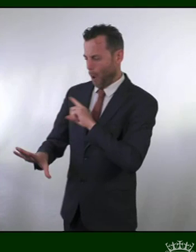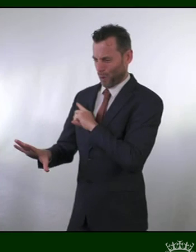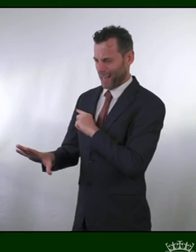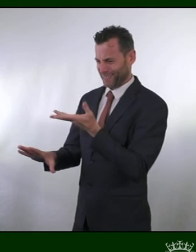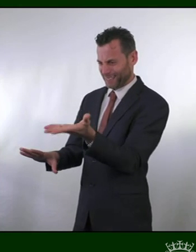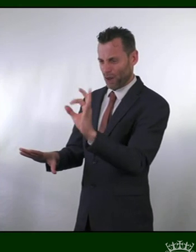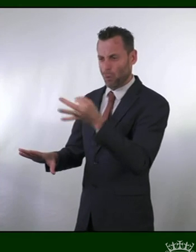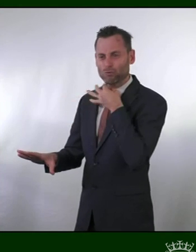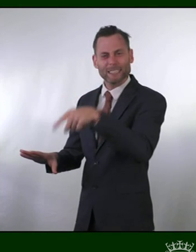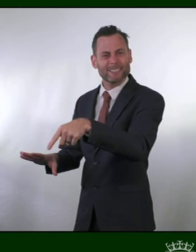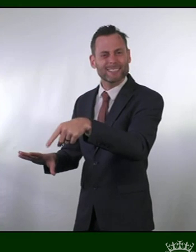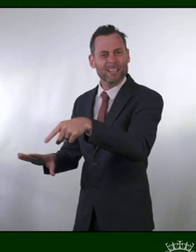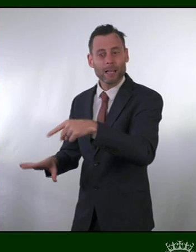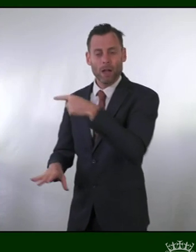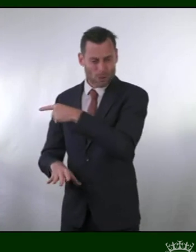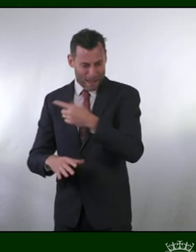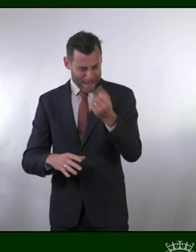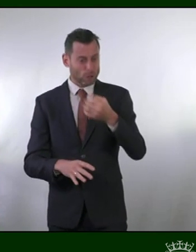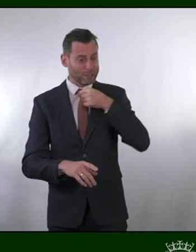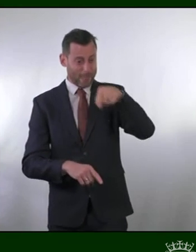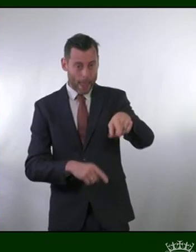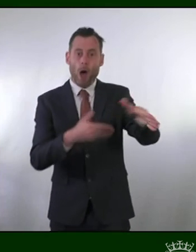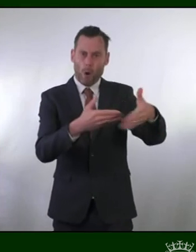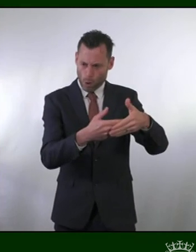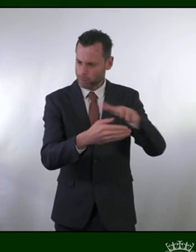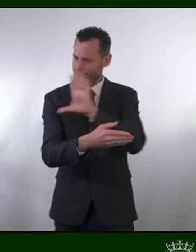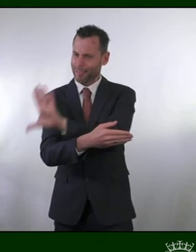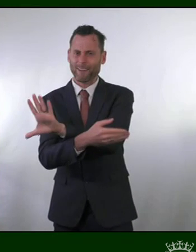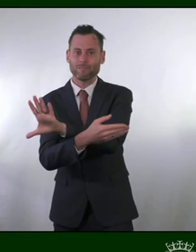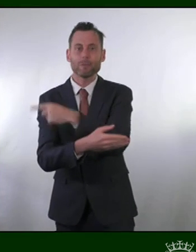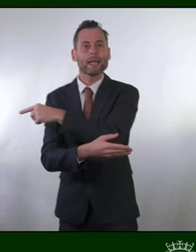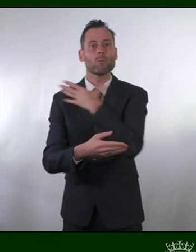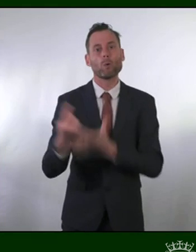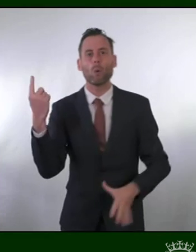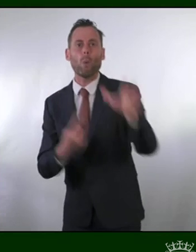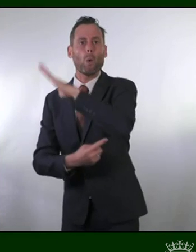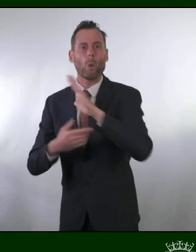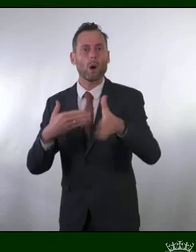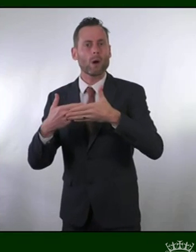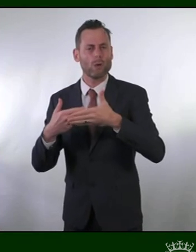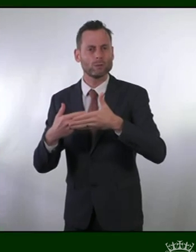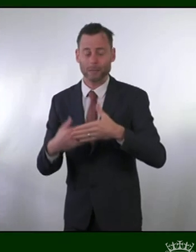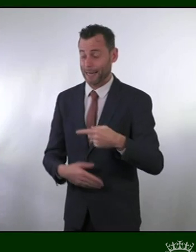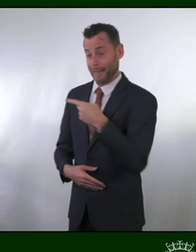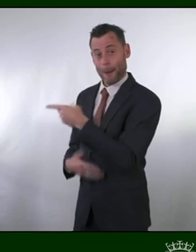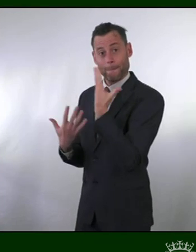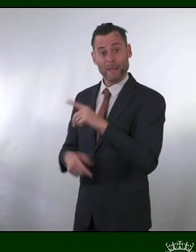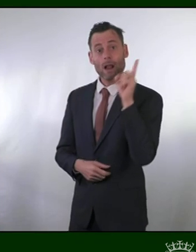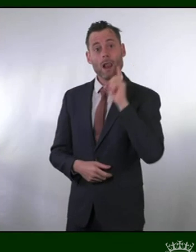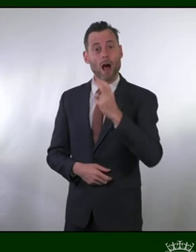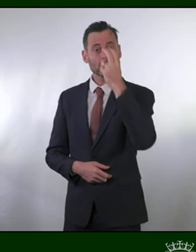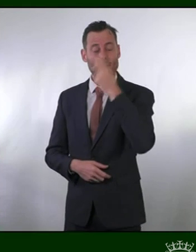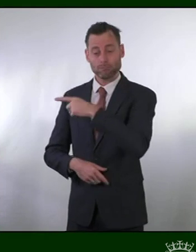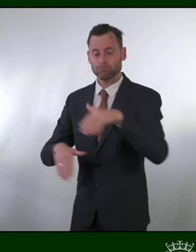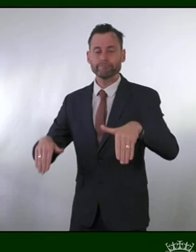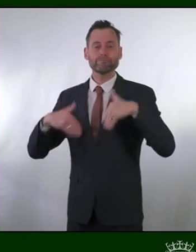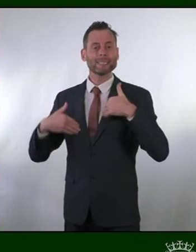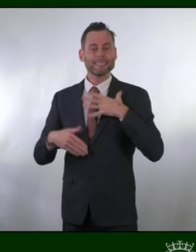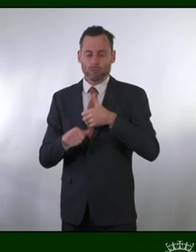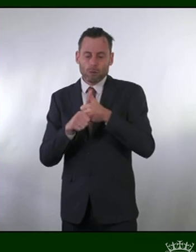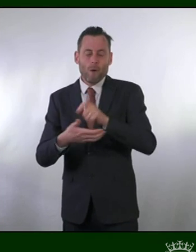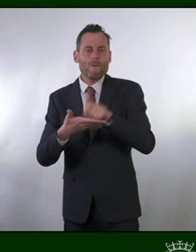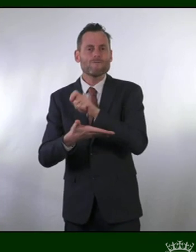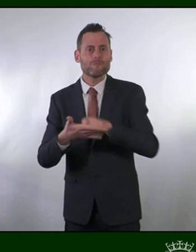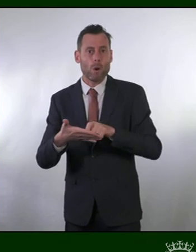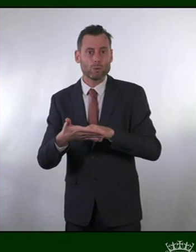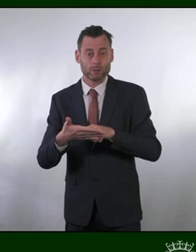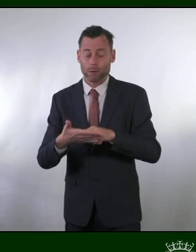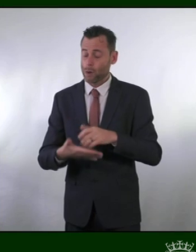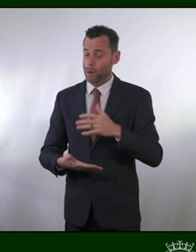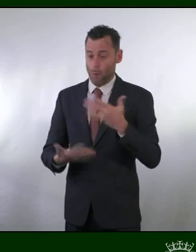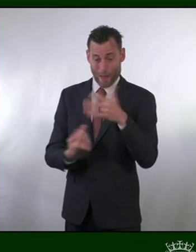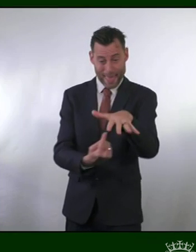That is what he wants to do, and he wants to do it now, yet he voted to do nothing last night—nothing—in the areas where the incidence is highest.